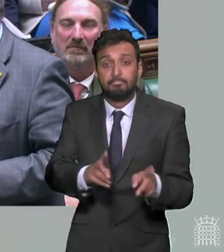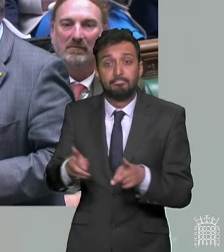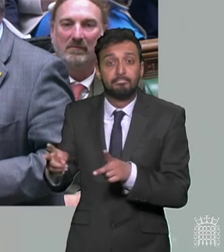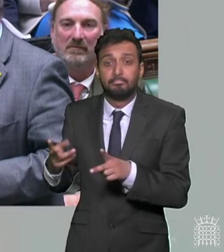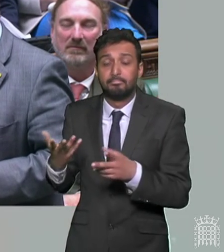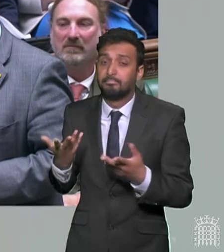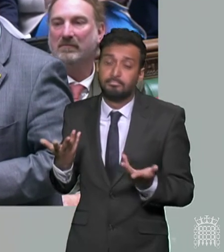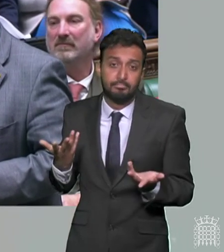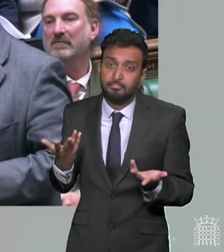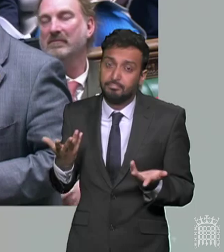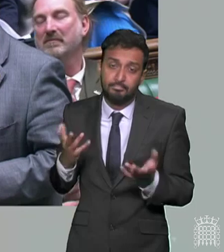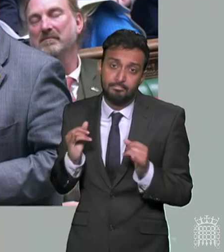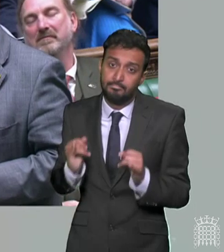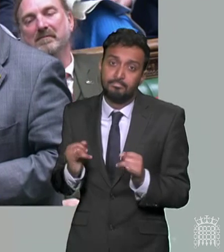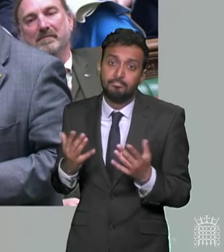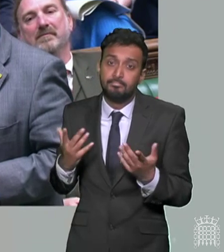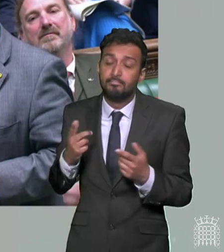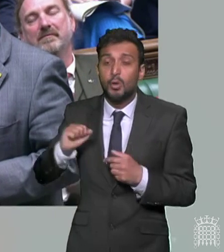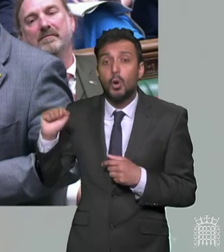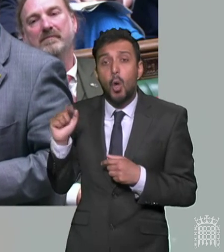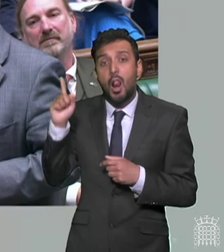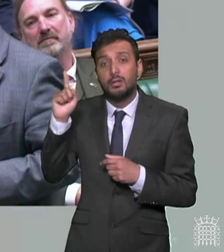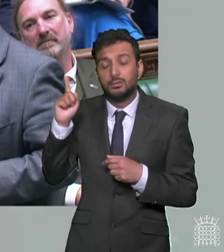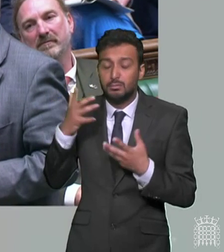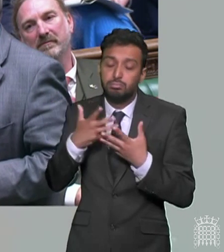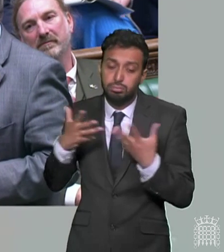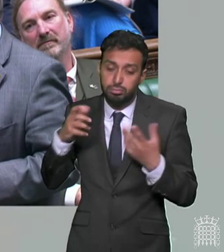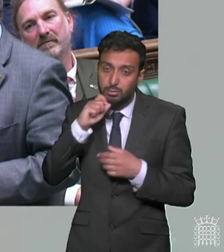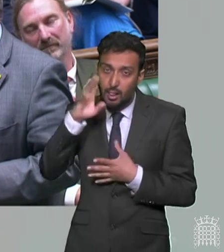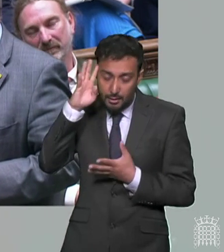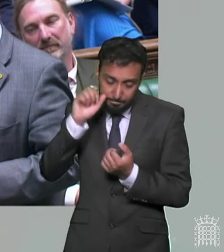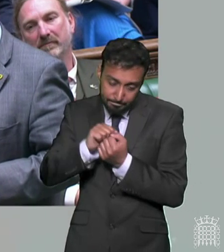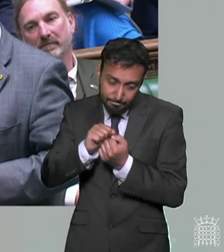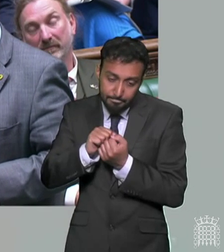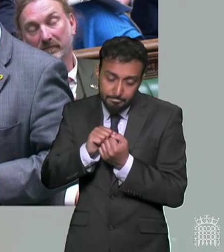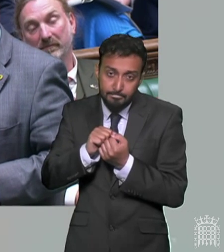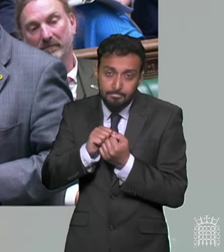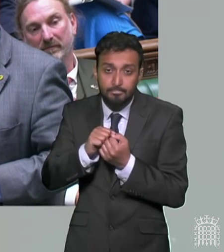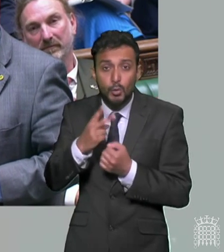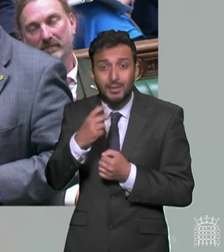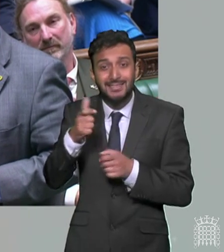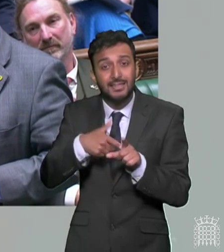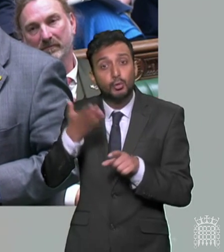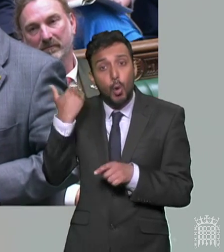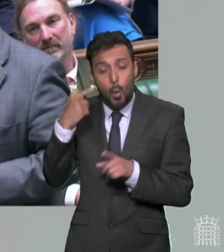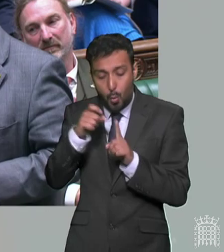Many of us in Scotland will be remembering the tragic events that took place in Dunblane 26 years ago.